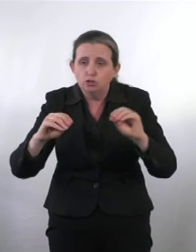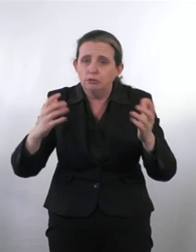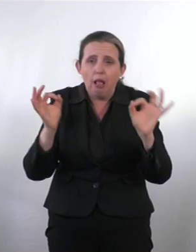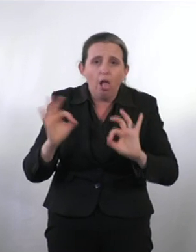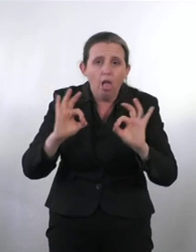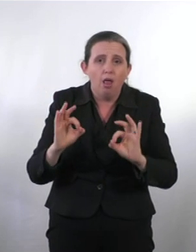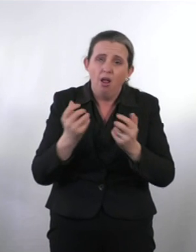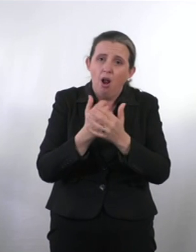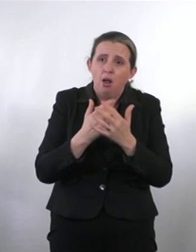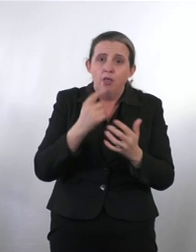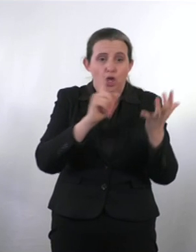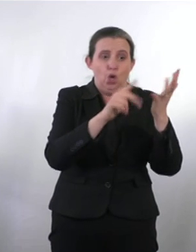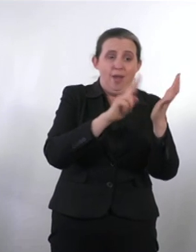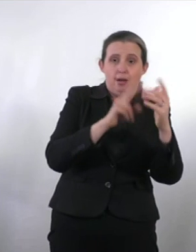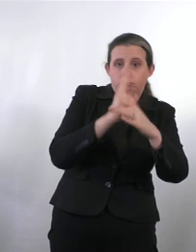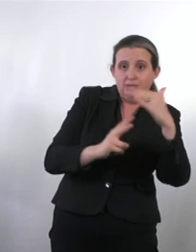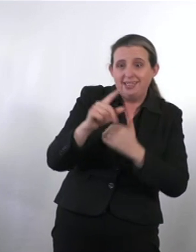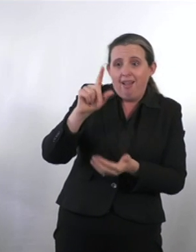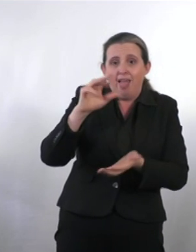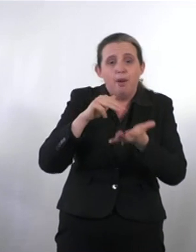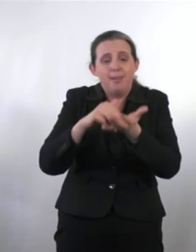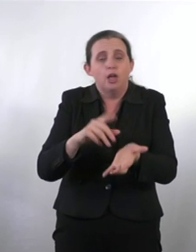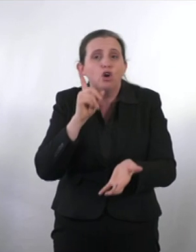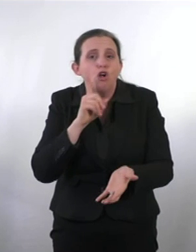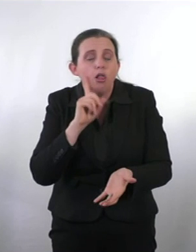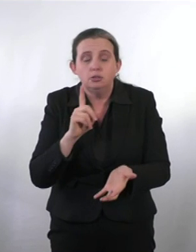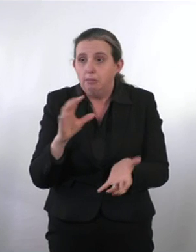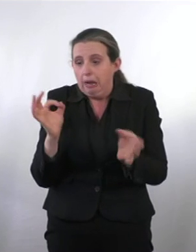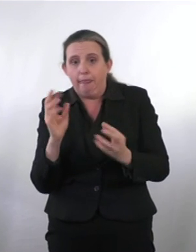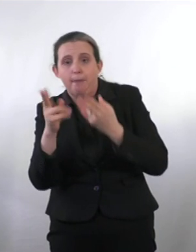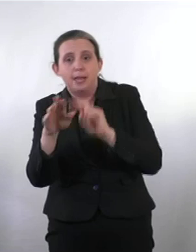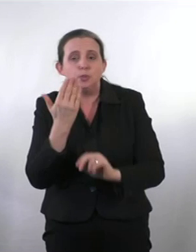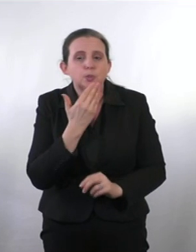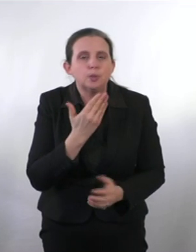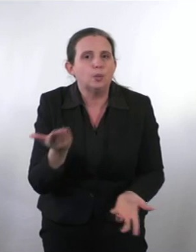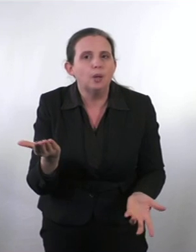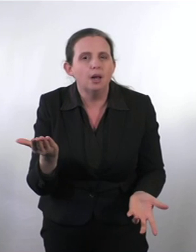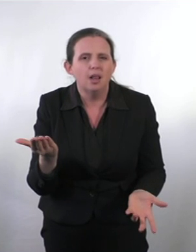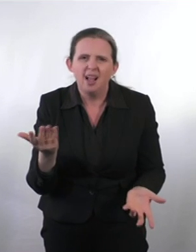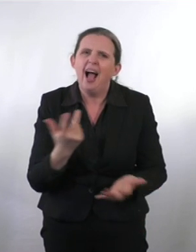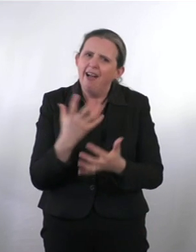The UK Government cannot eradicate the threat of covid-19 if there is still a threat around the world.